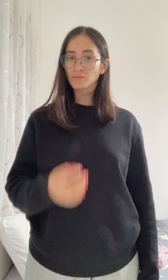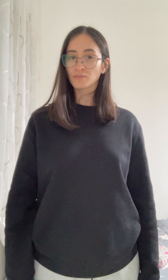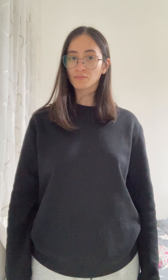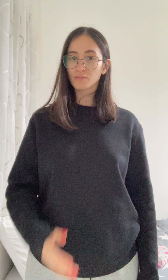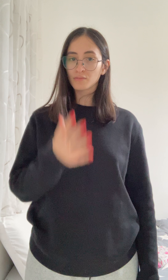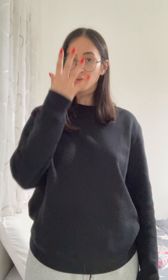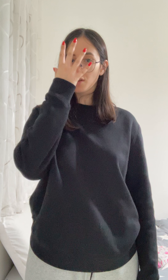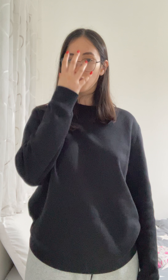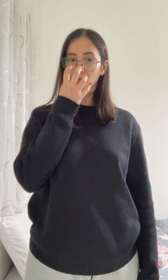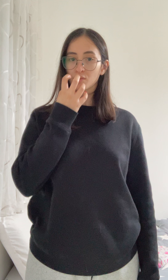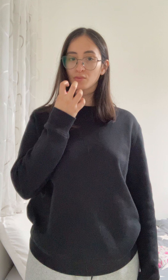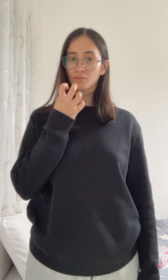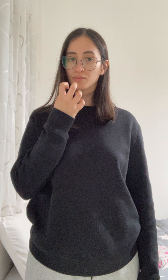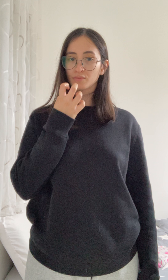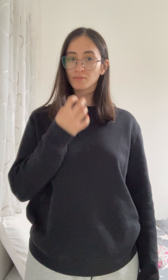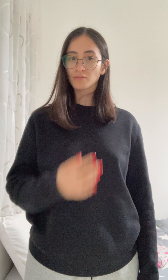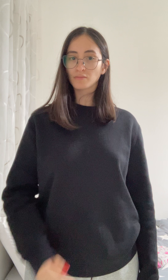עצוב